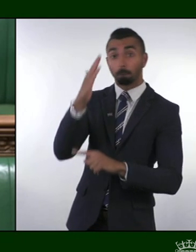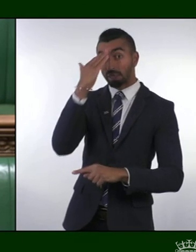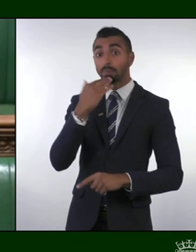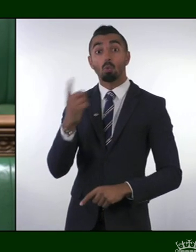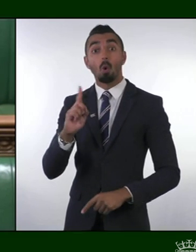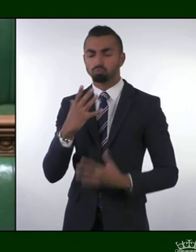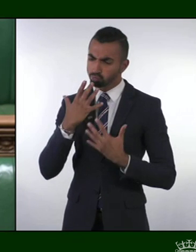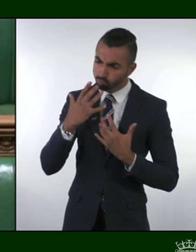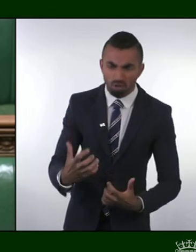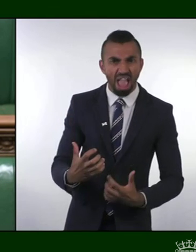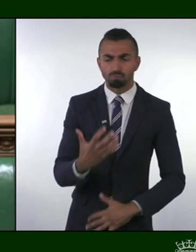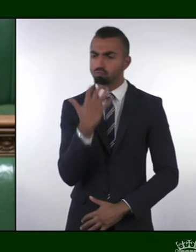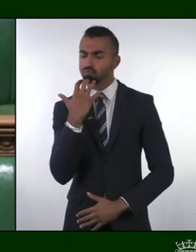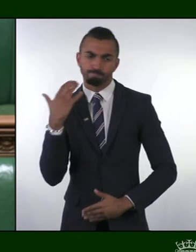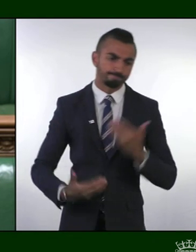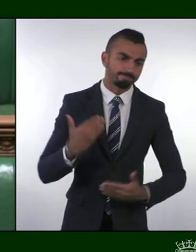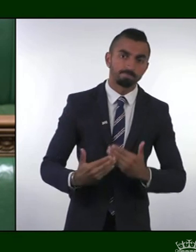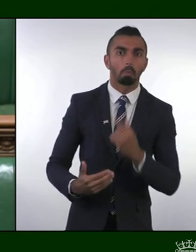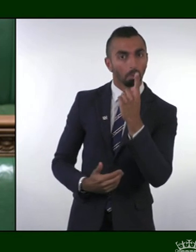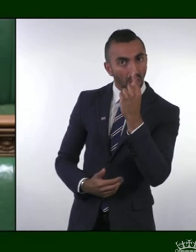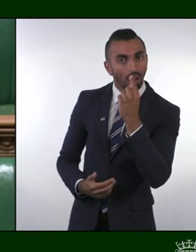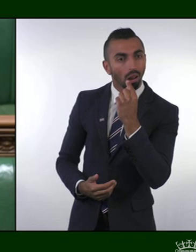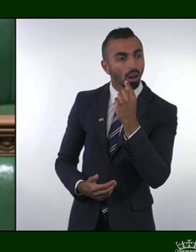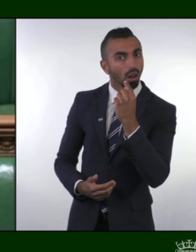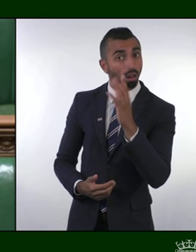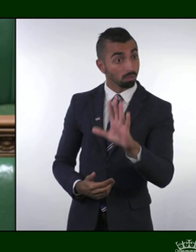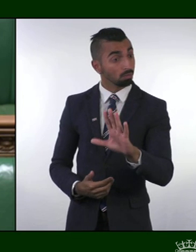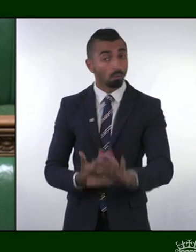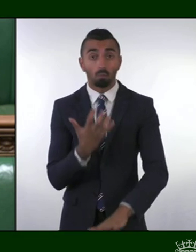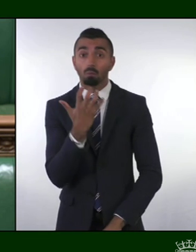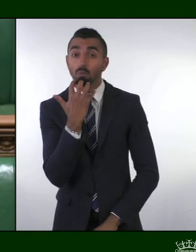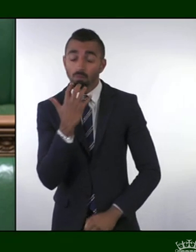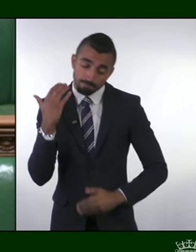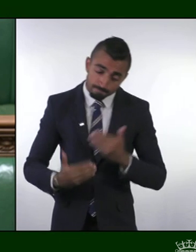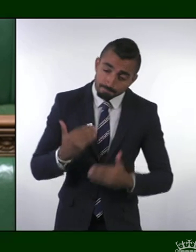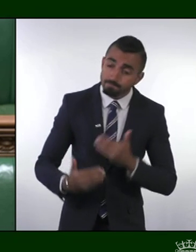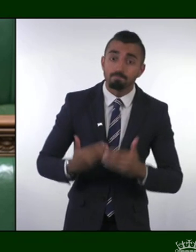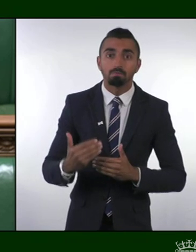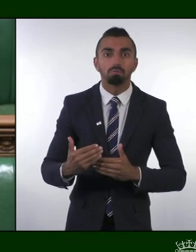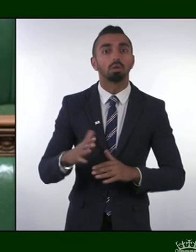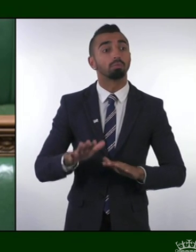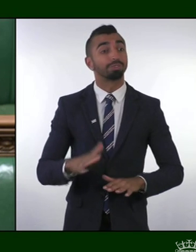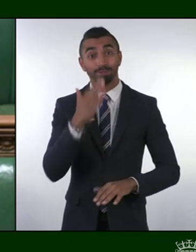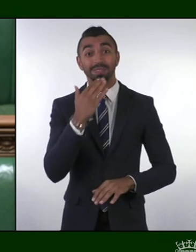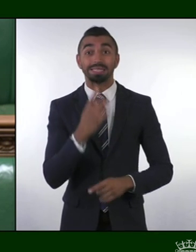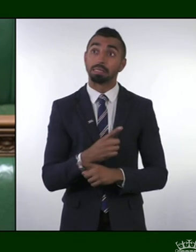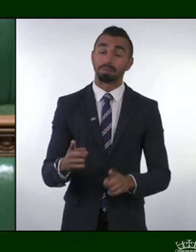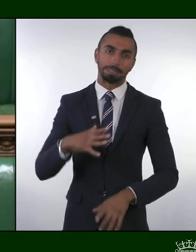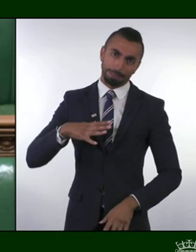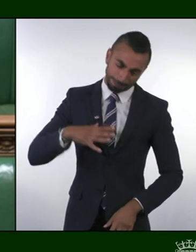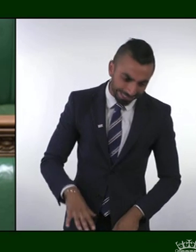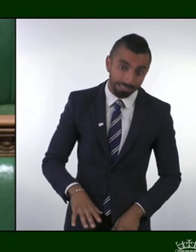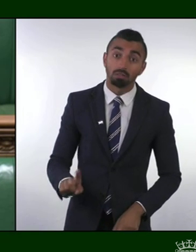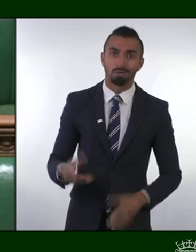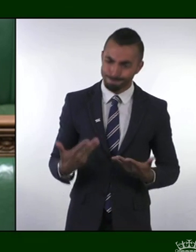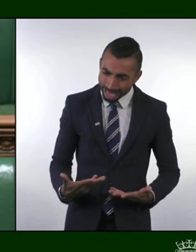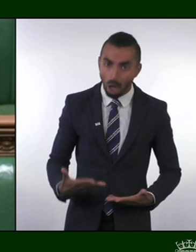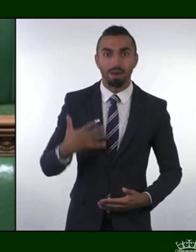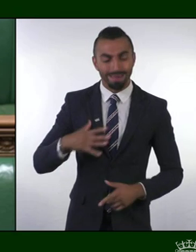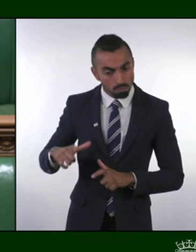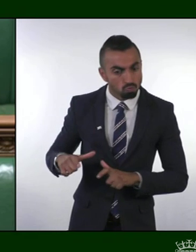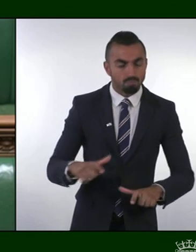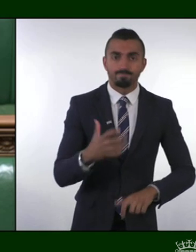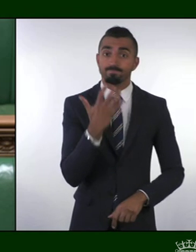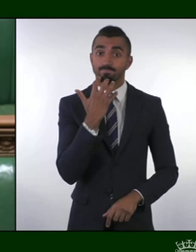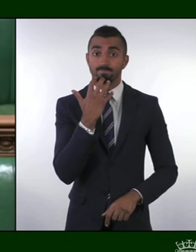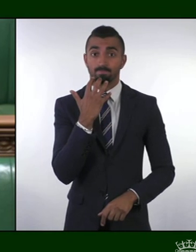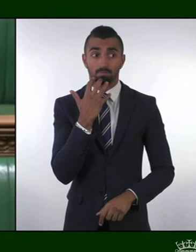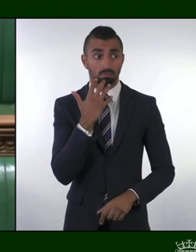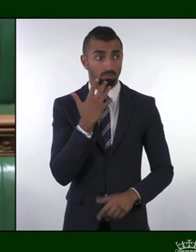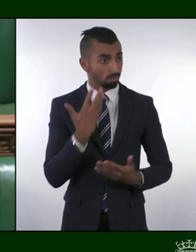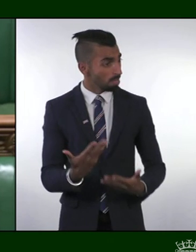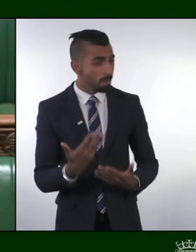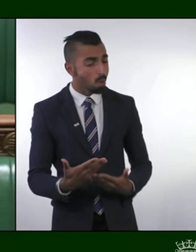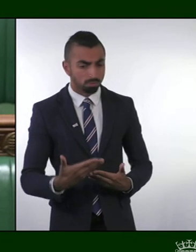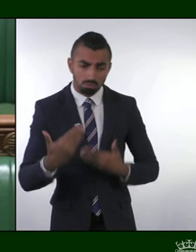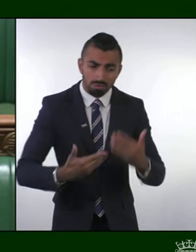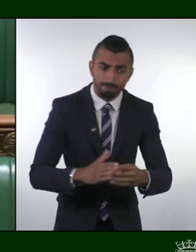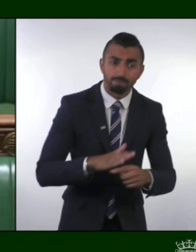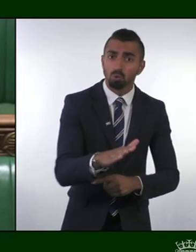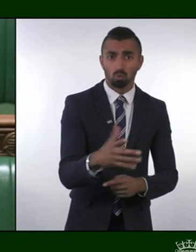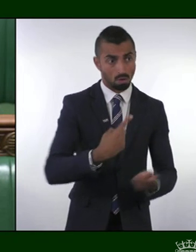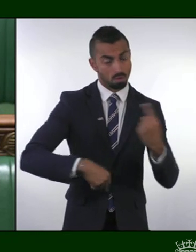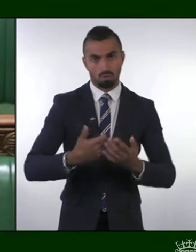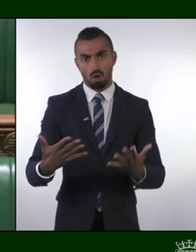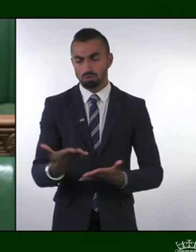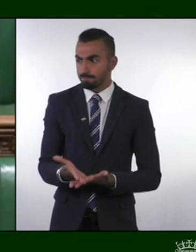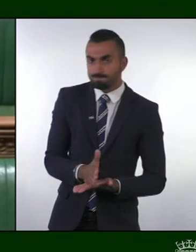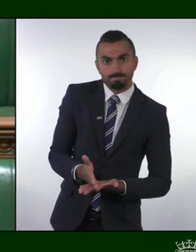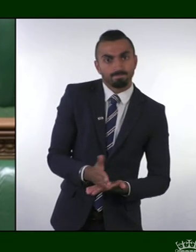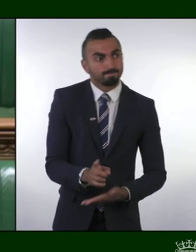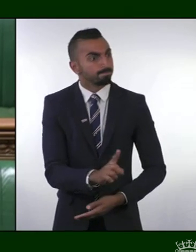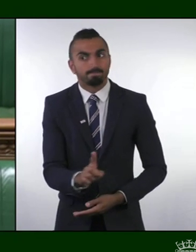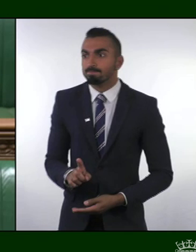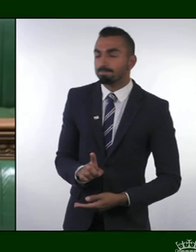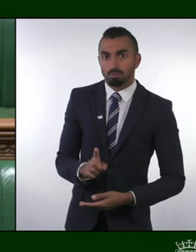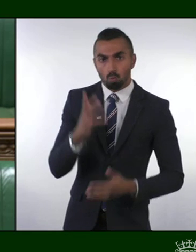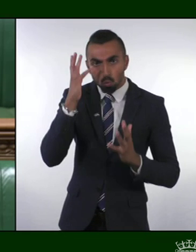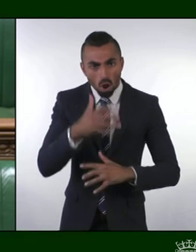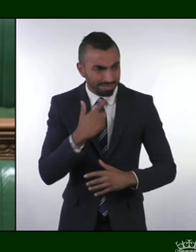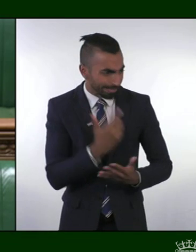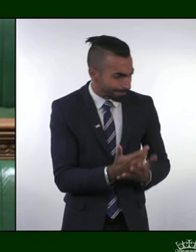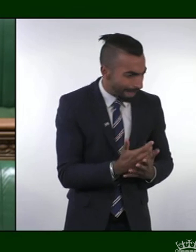And it is that value, endurance, more than any other that we need to embody now—a patience to live with the uncertainty of the moment and to find that new balance between safety and normality.